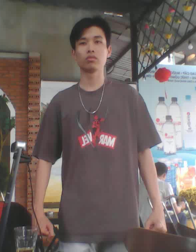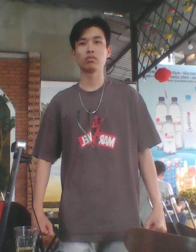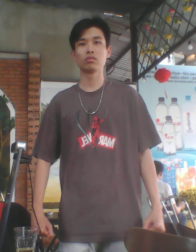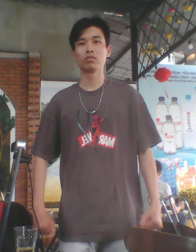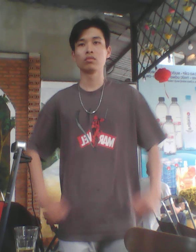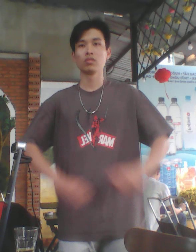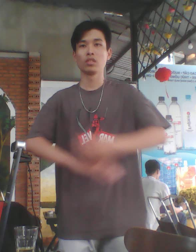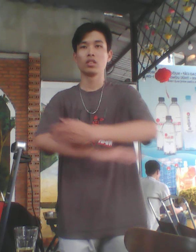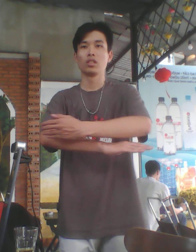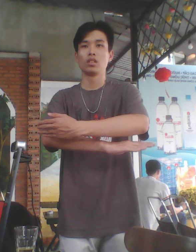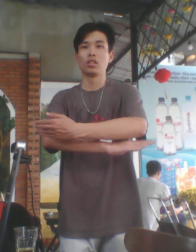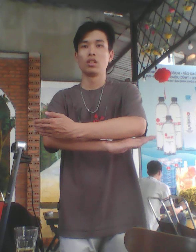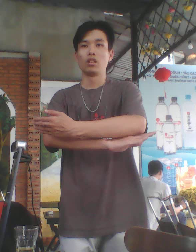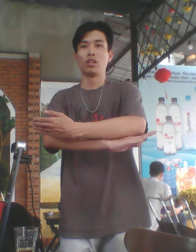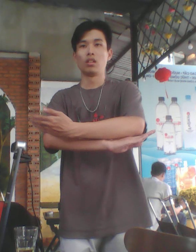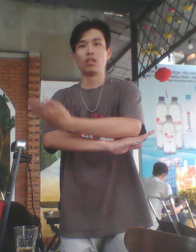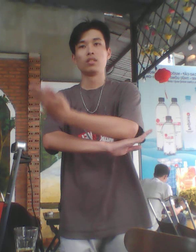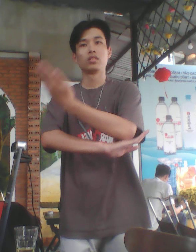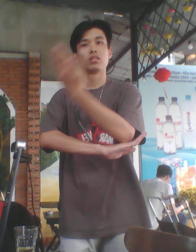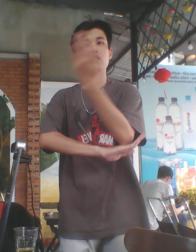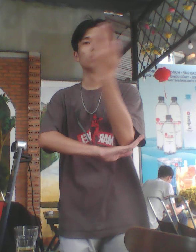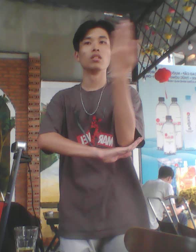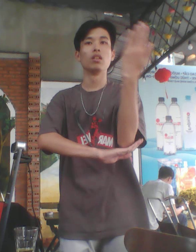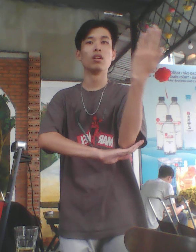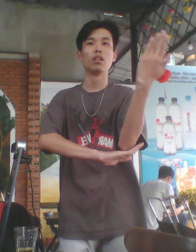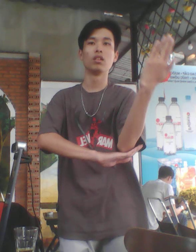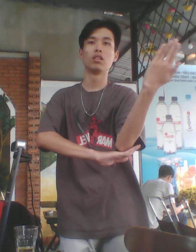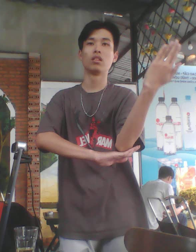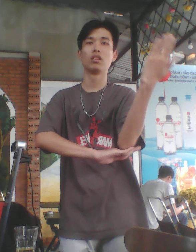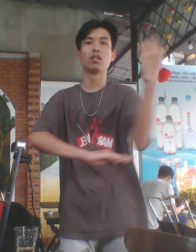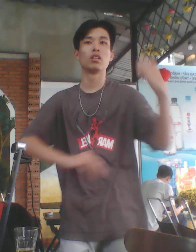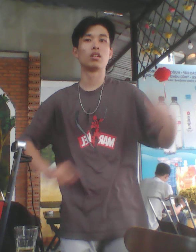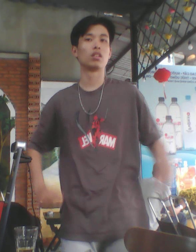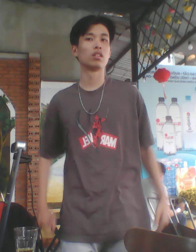buoi sang